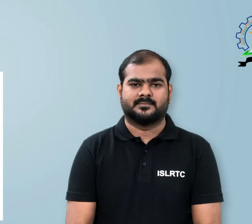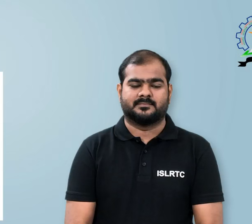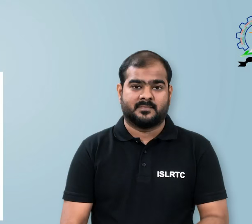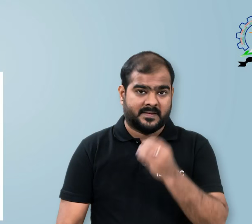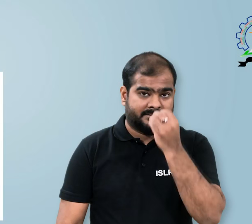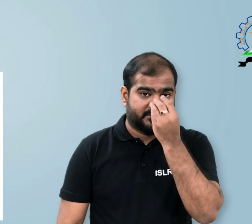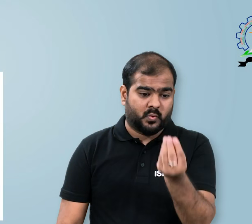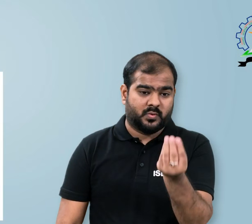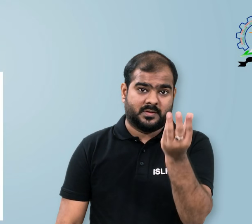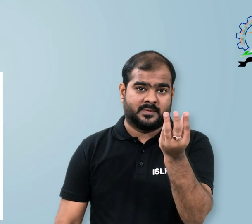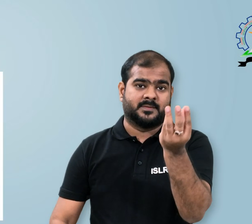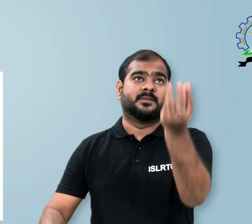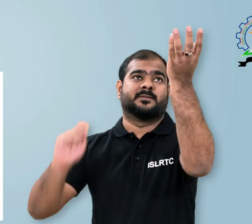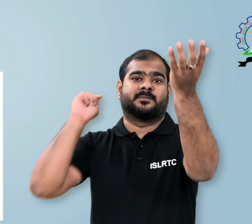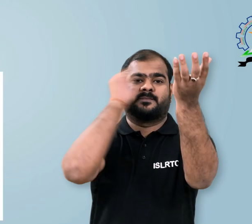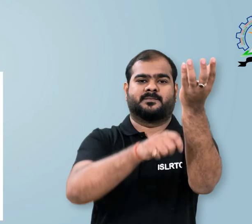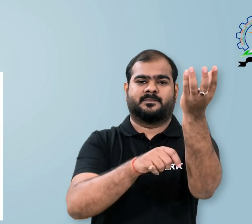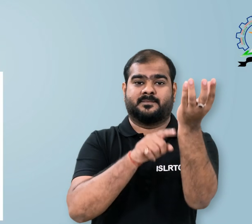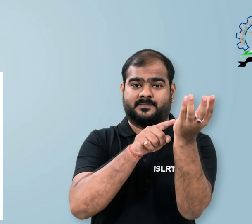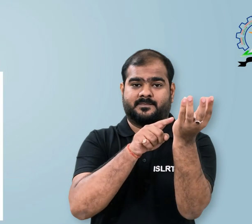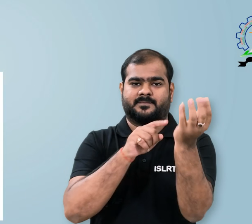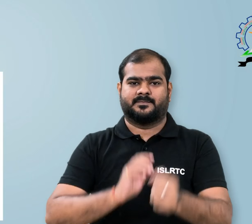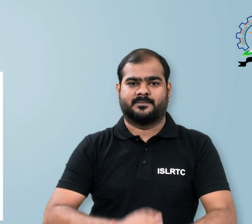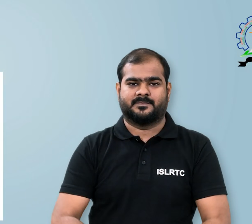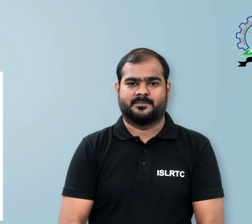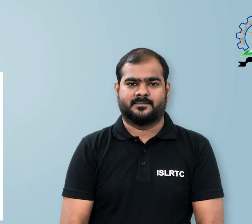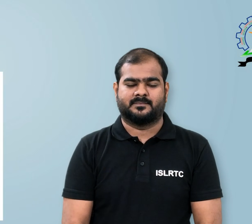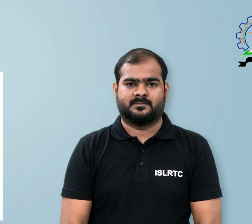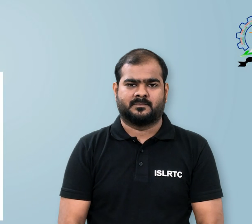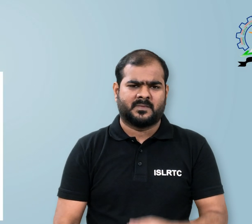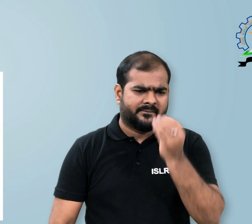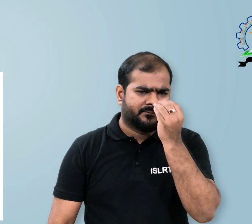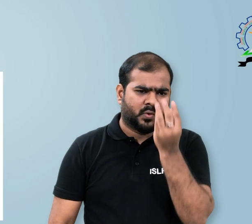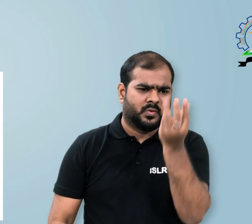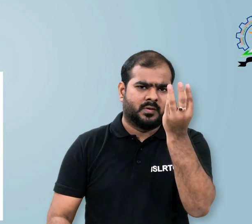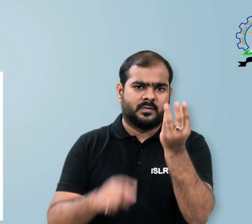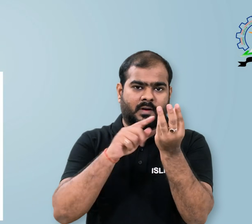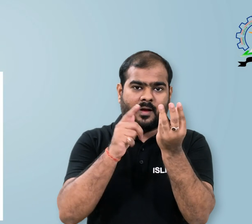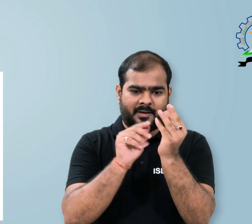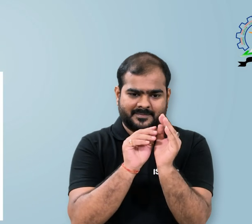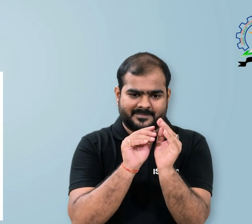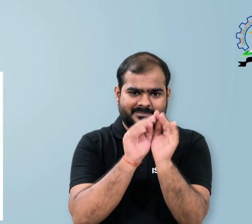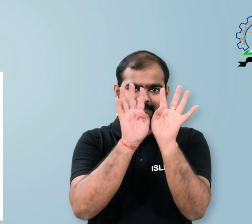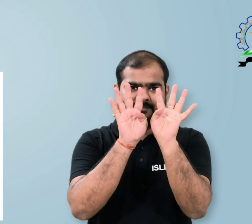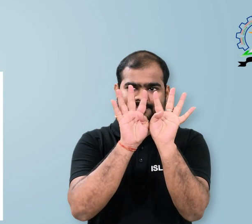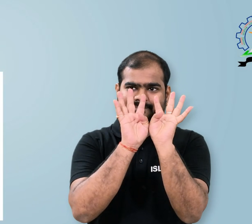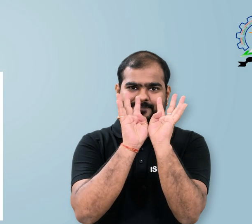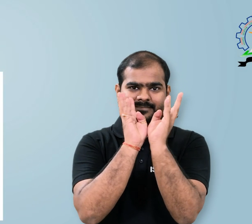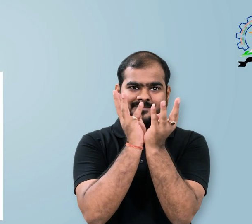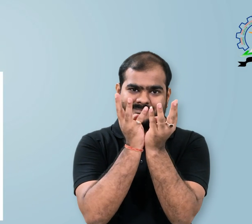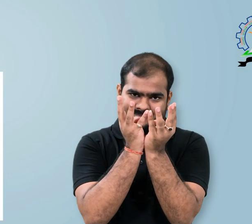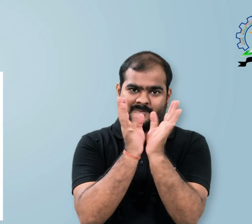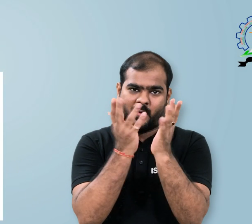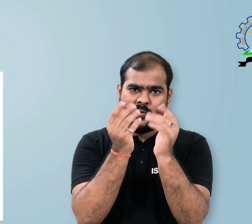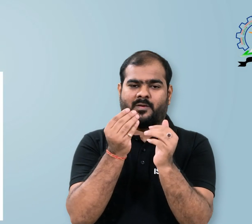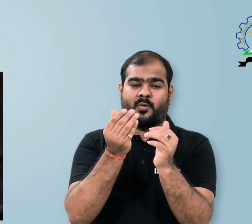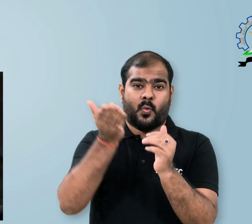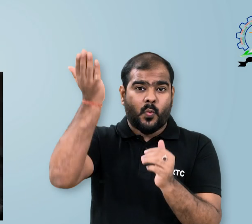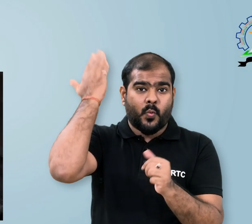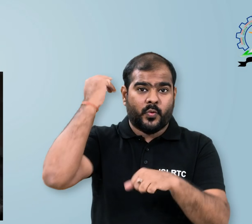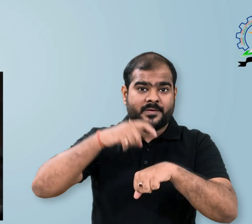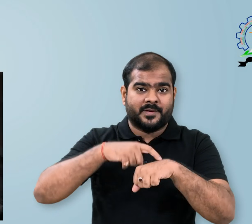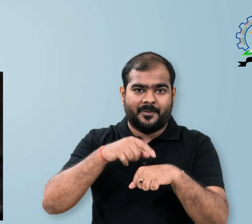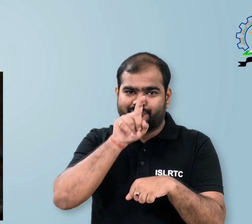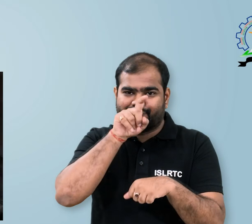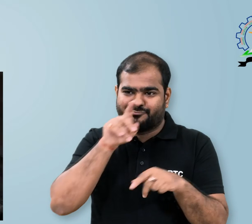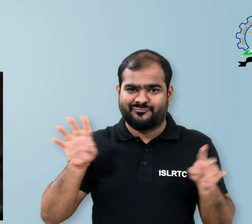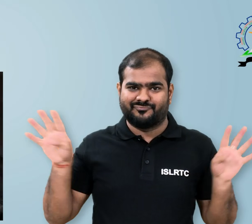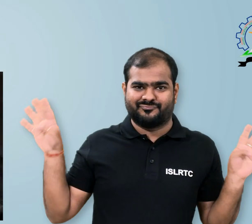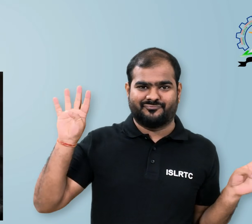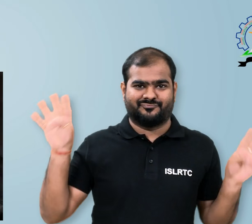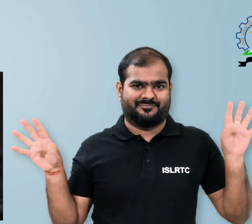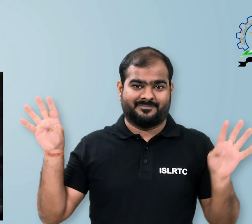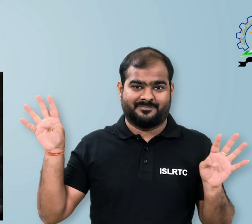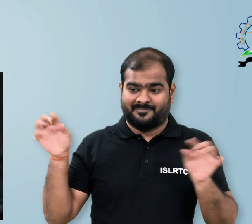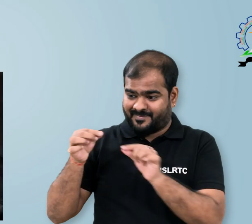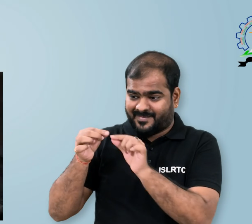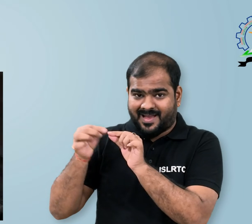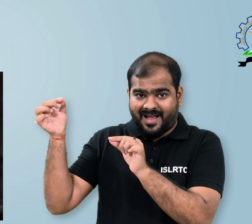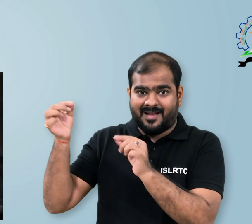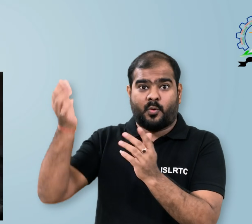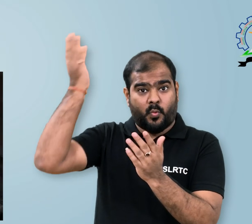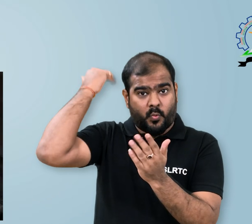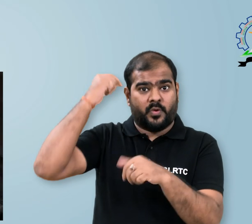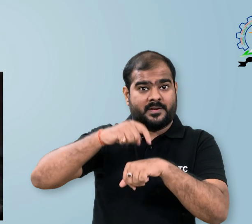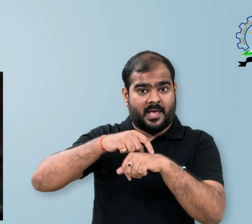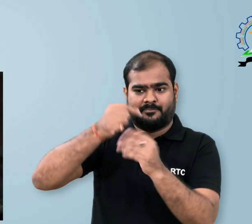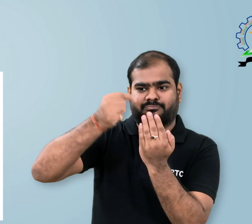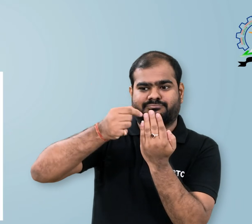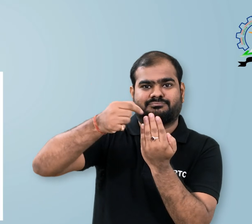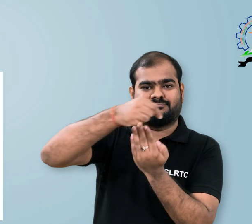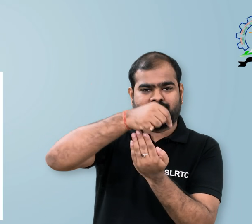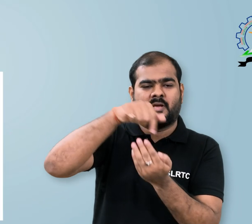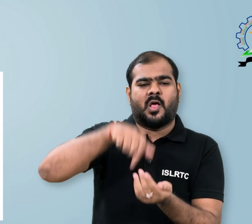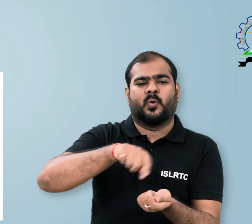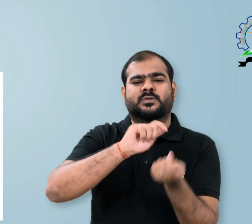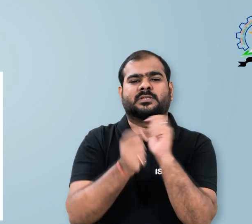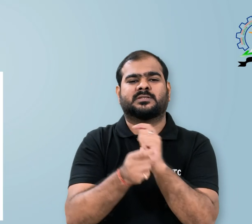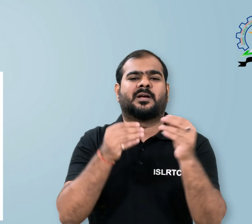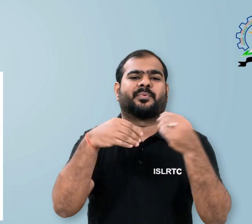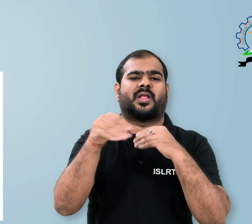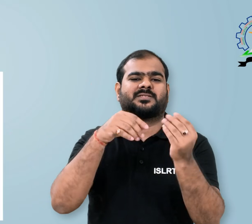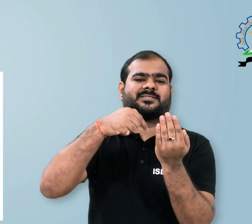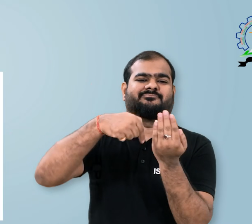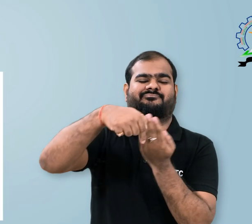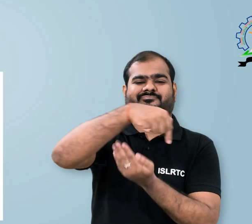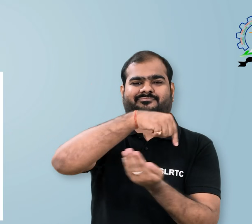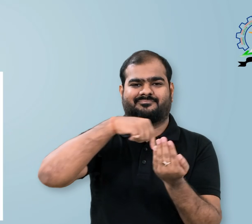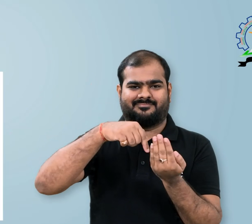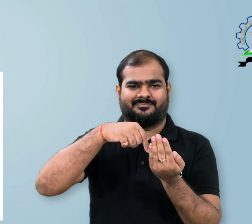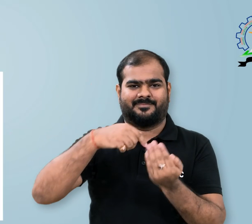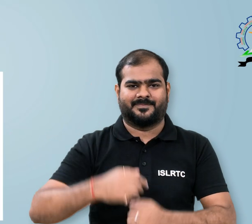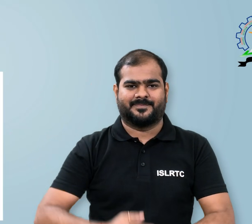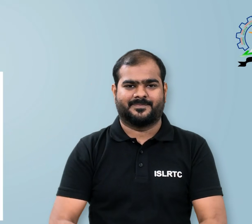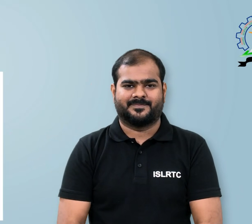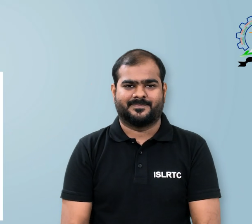Shuttlecock Shuttlecock: The projectile used in badminton, consisting of a cork base with feathers or a synthetic skirt.